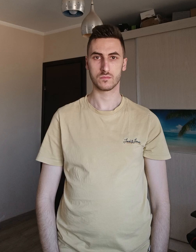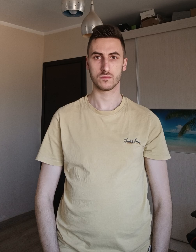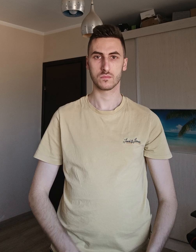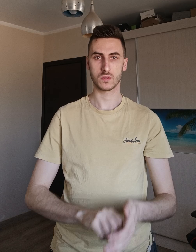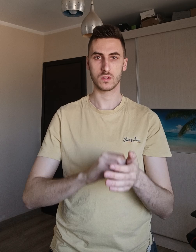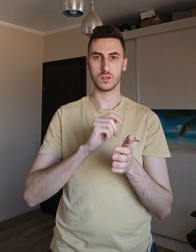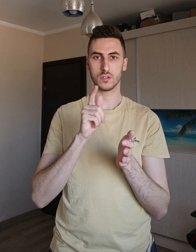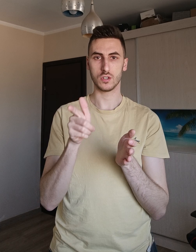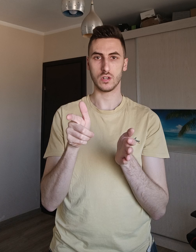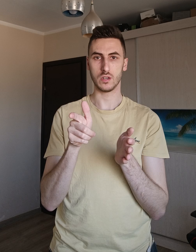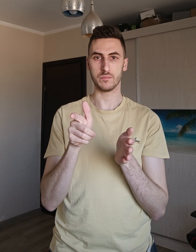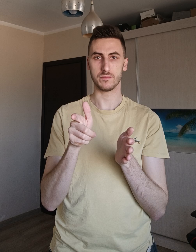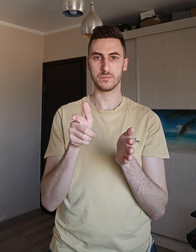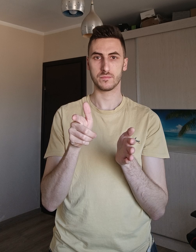לשלם